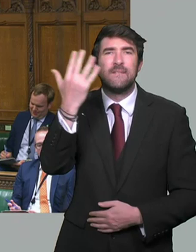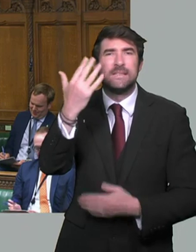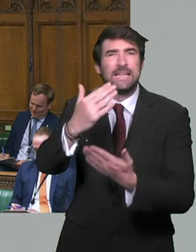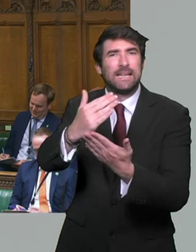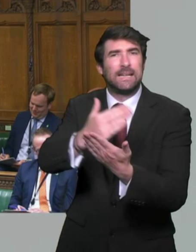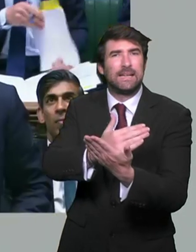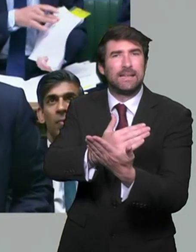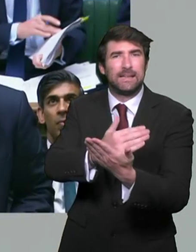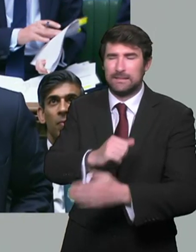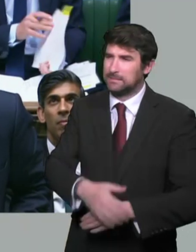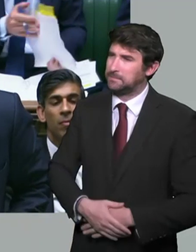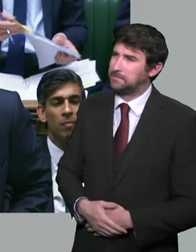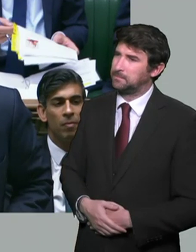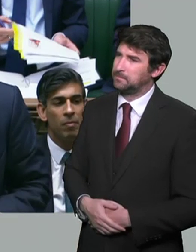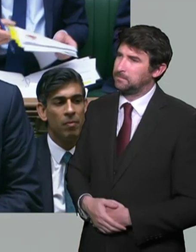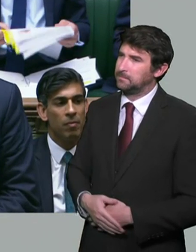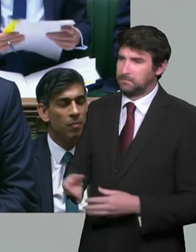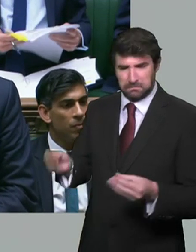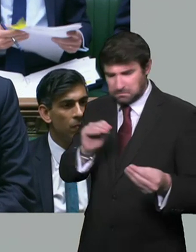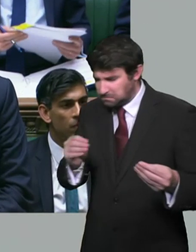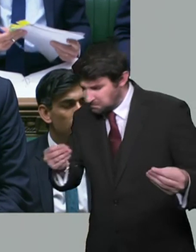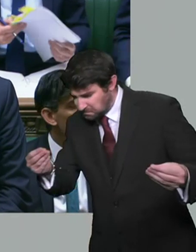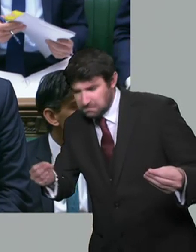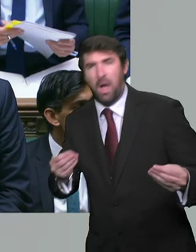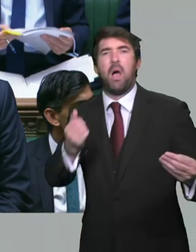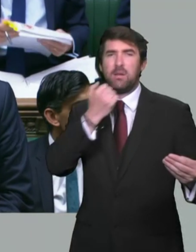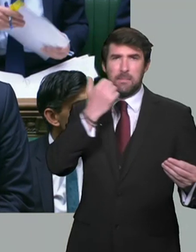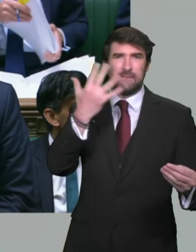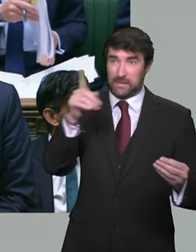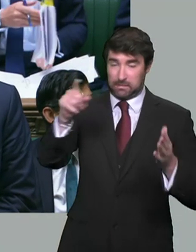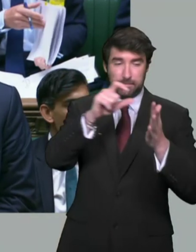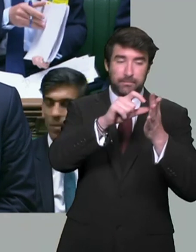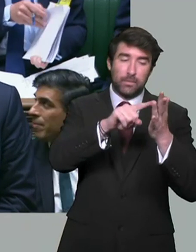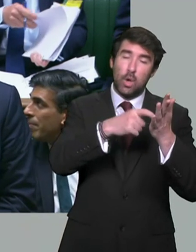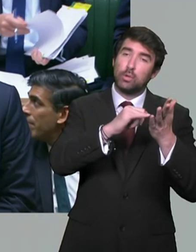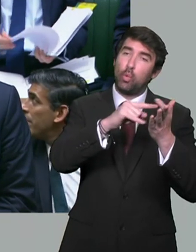This Government are committed to levelling up the whole country, and Dorset is no exception.